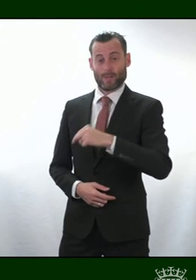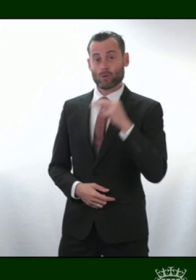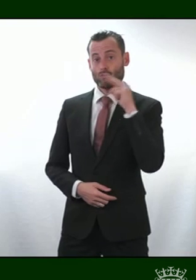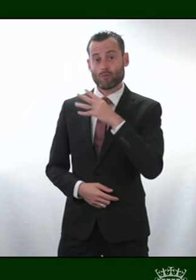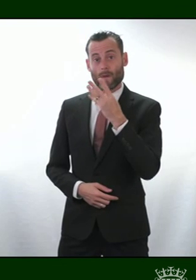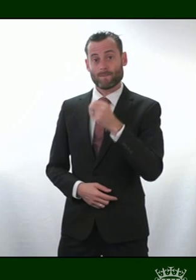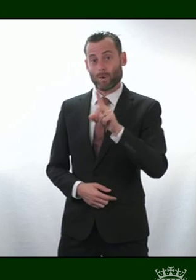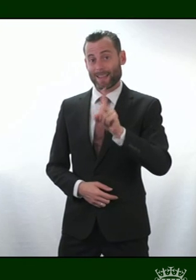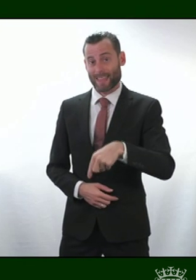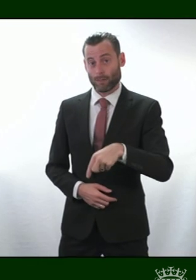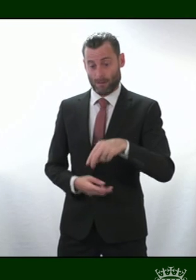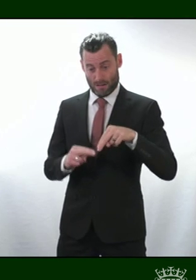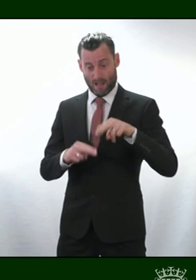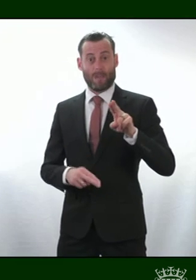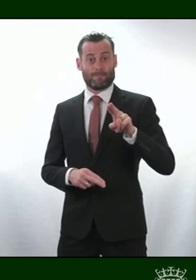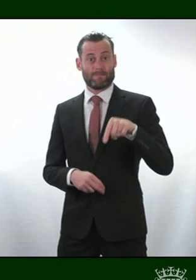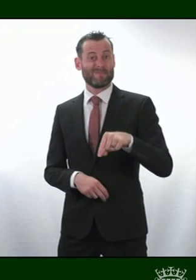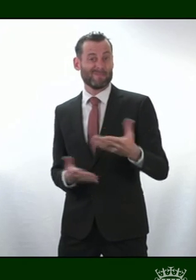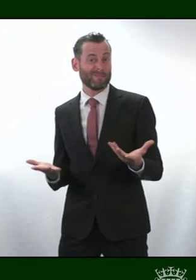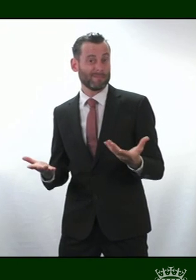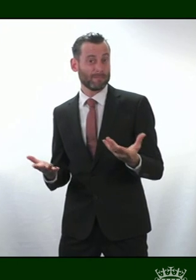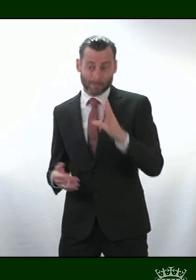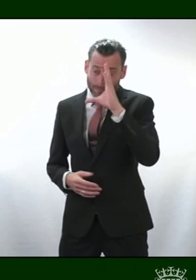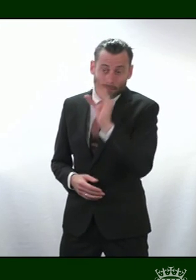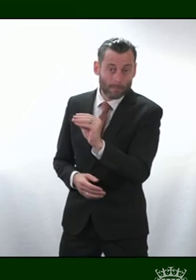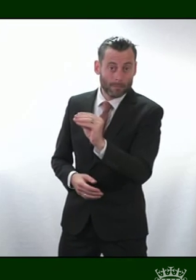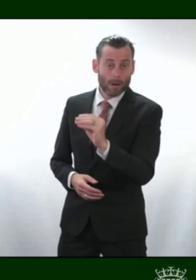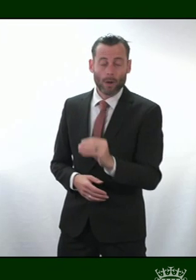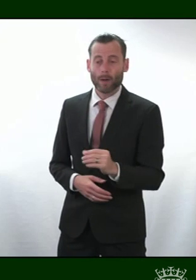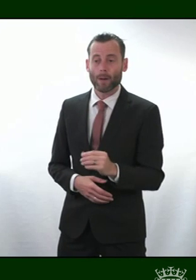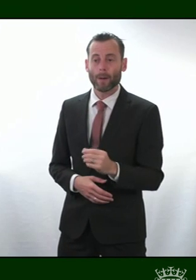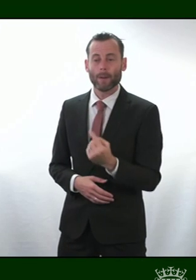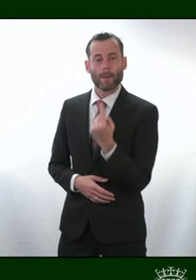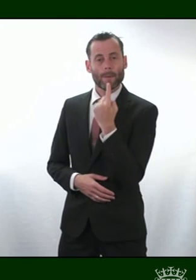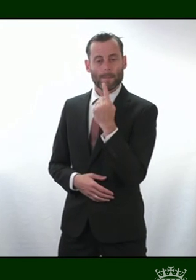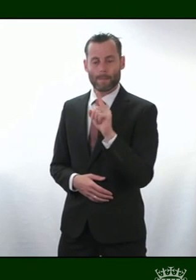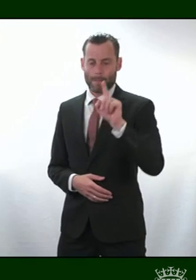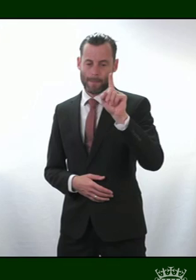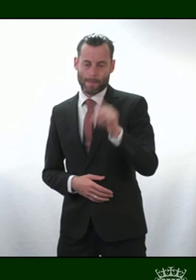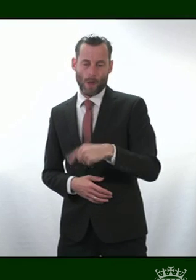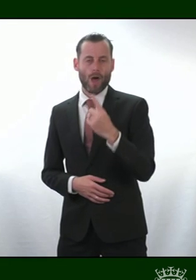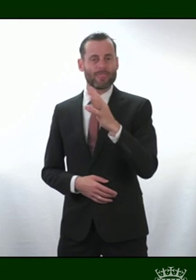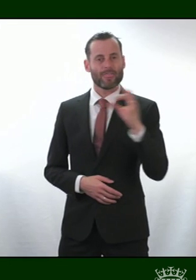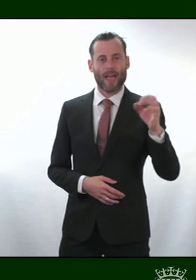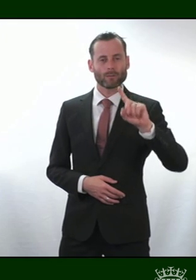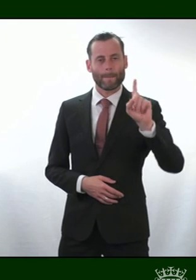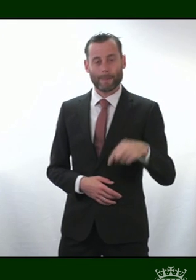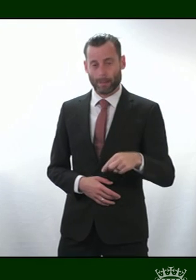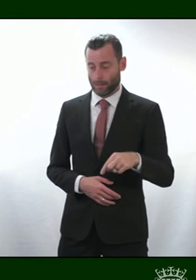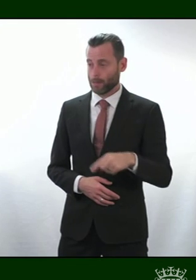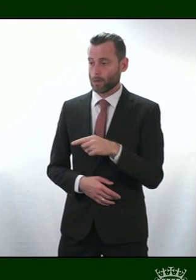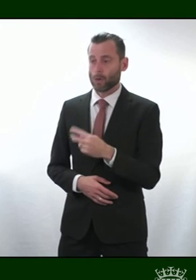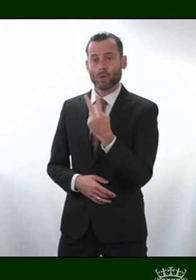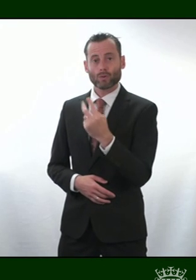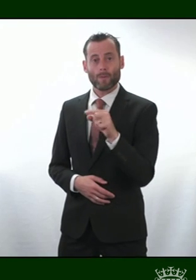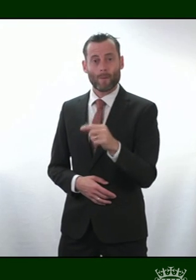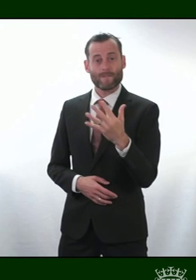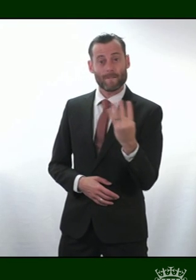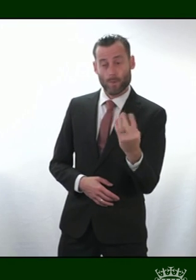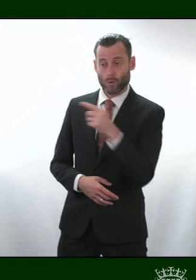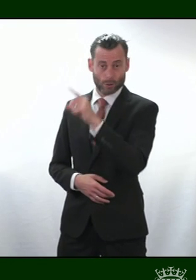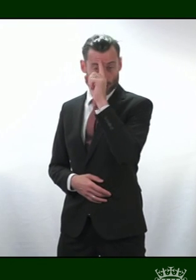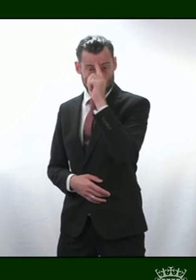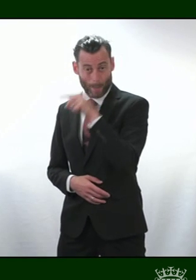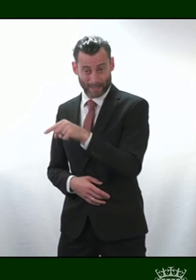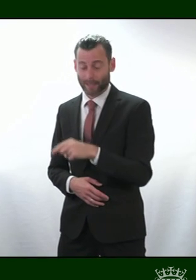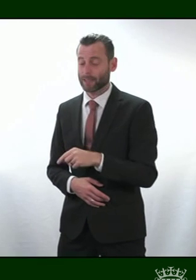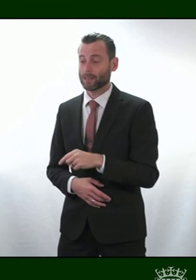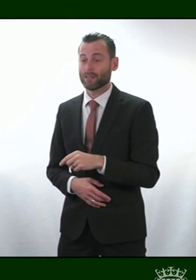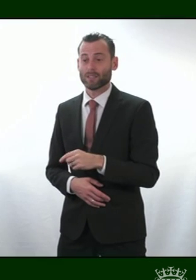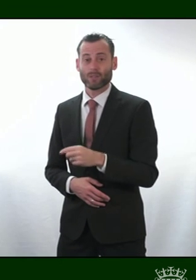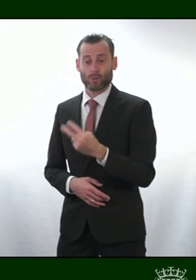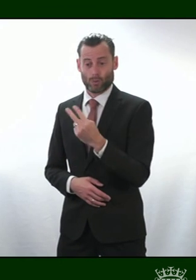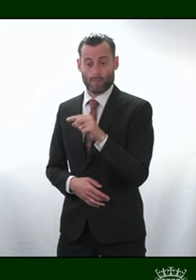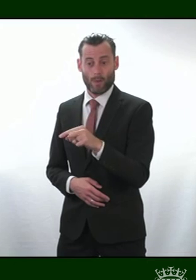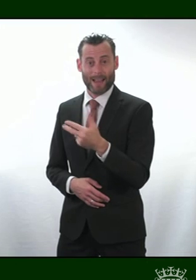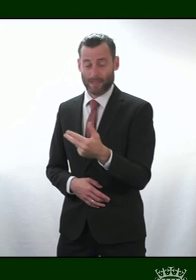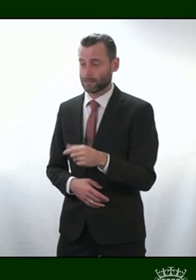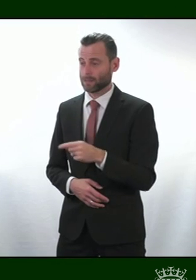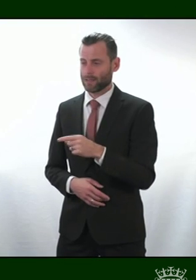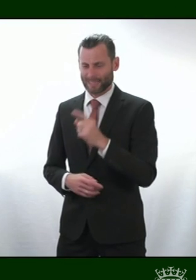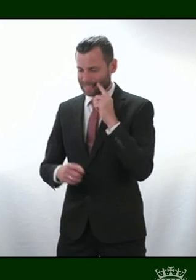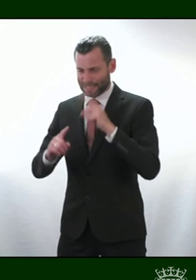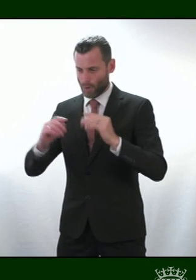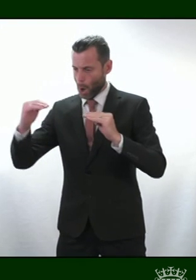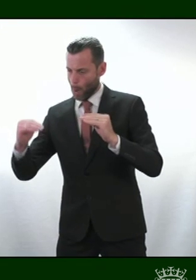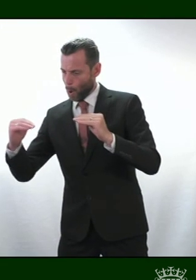Just to repeat the statistics, per thousand people, this country is testing 2.54, Germany 1.88, Spain 1.91 and France 1.89.